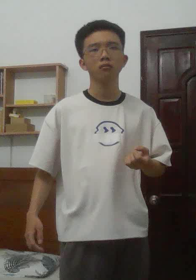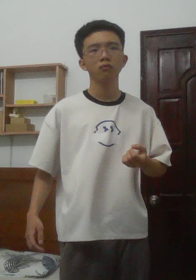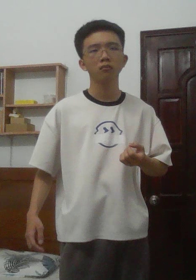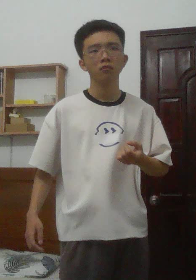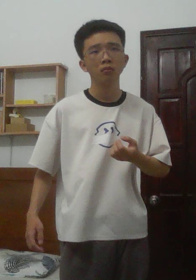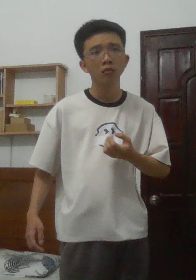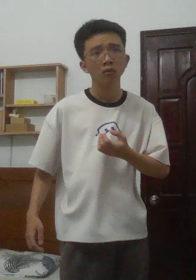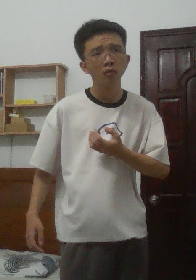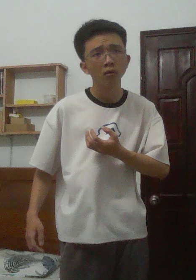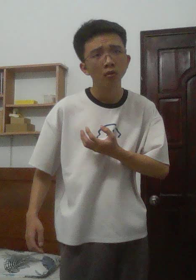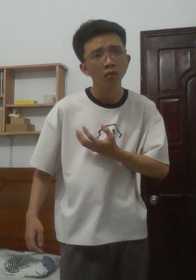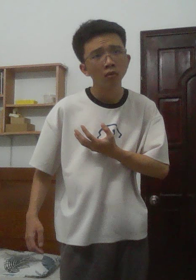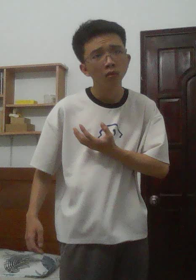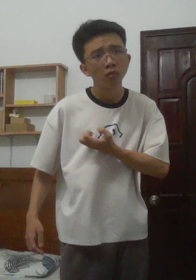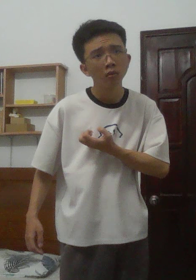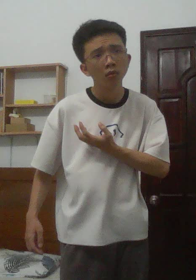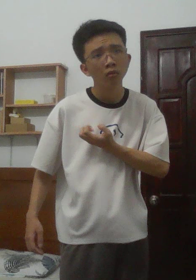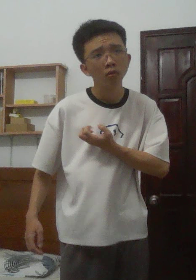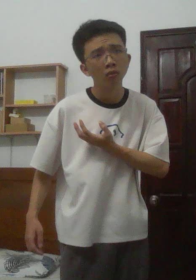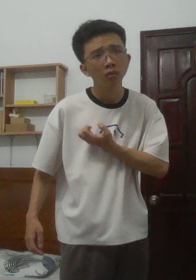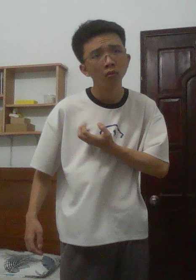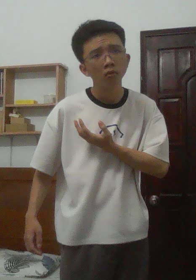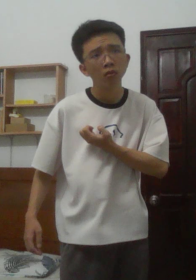lo so